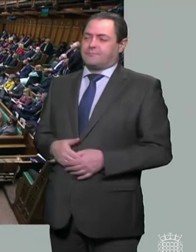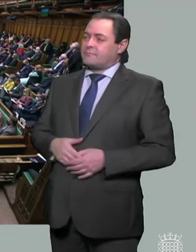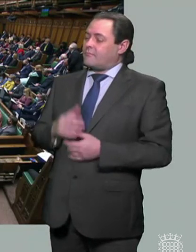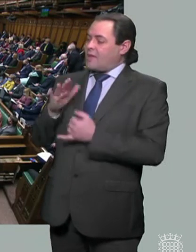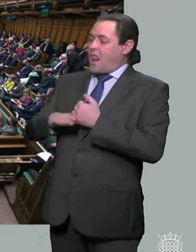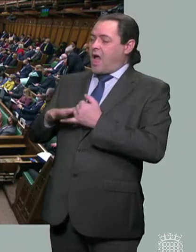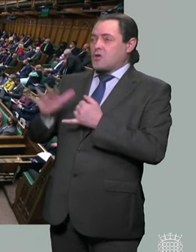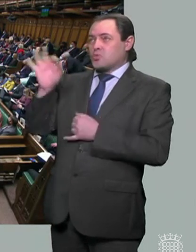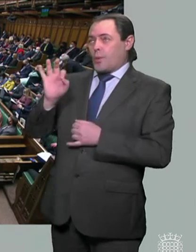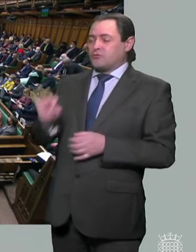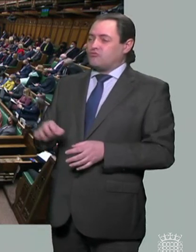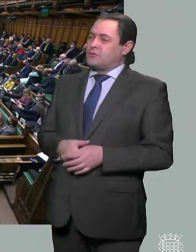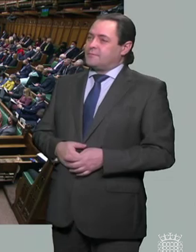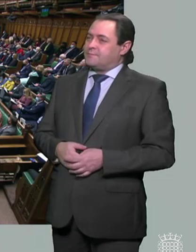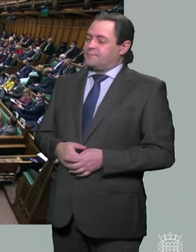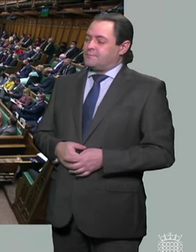Final question, Ian Byrne.